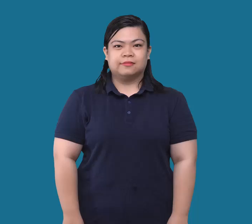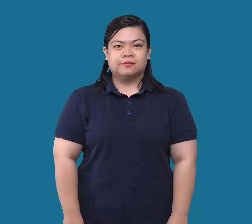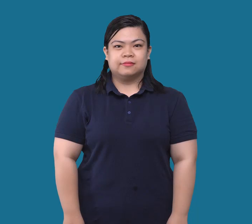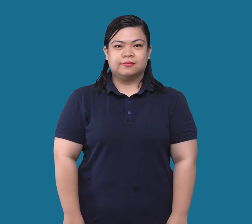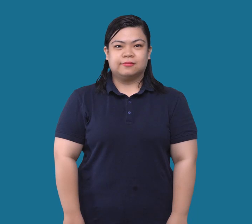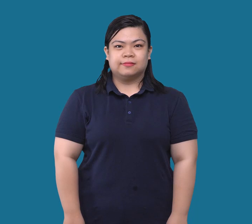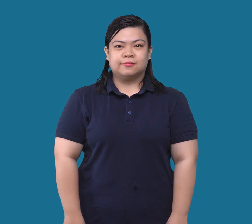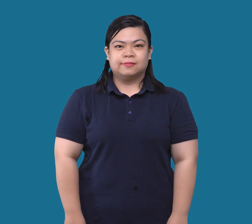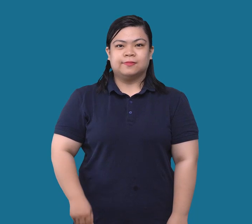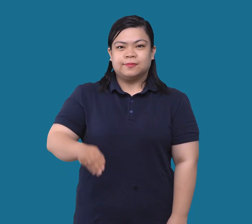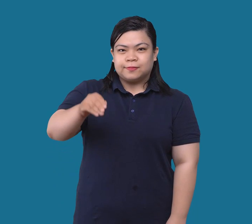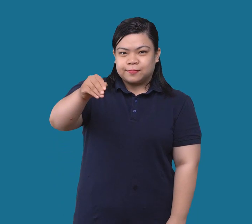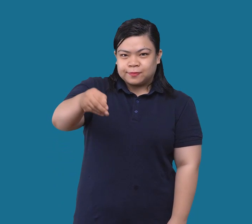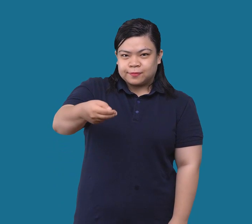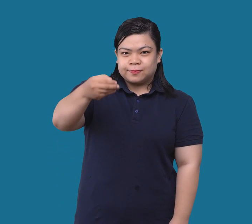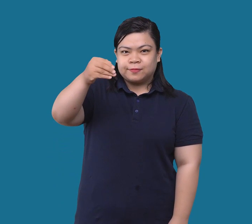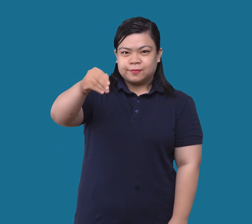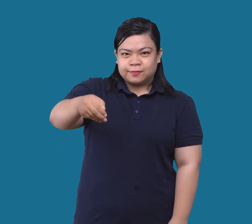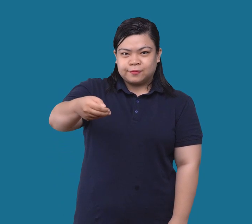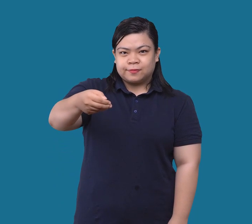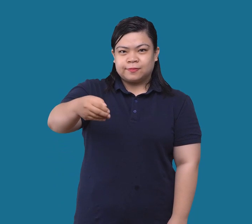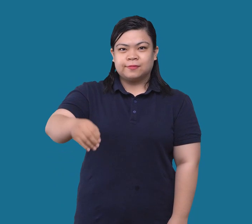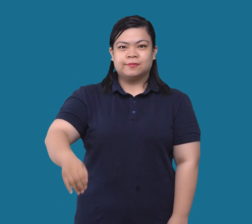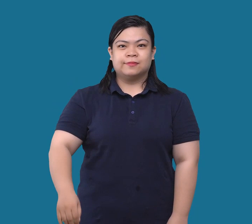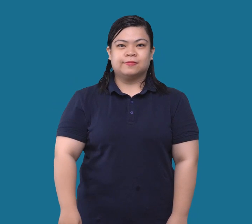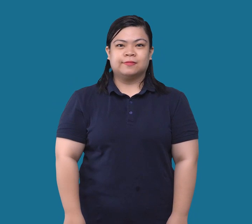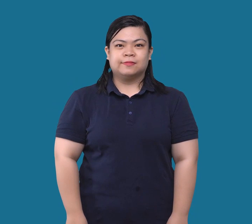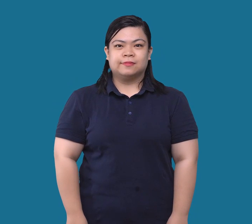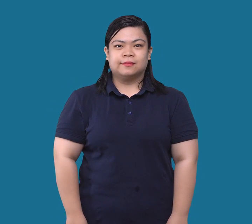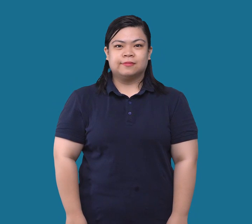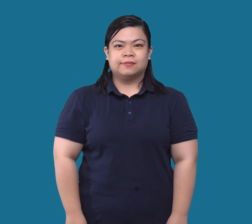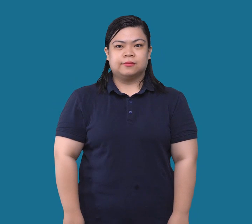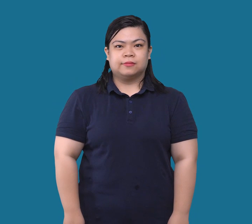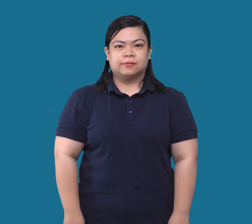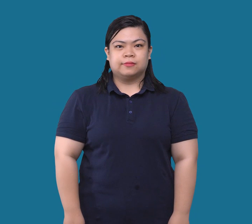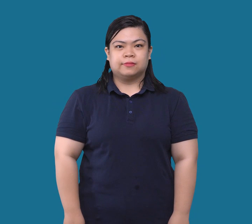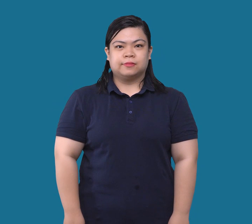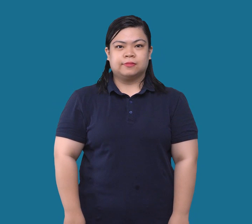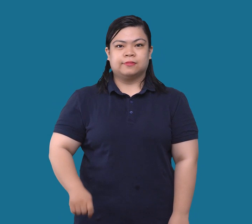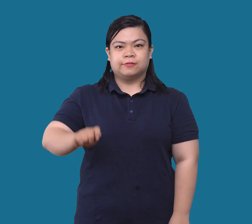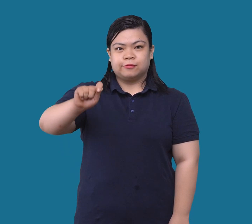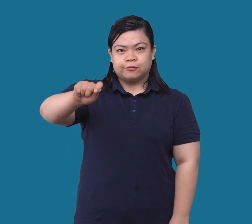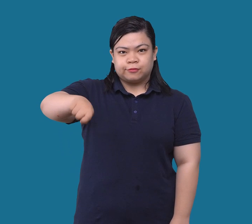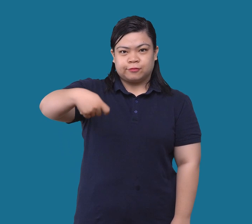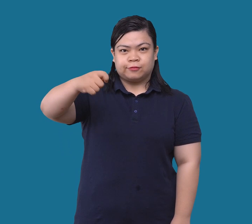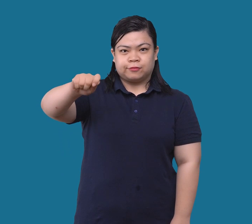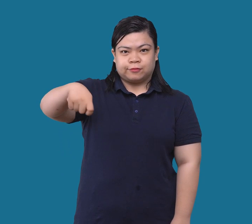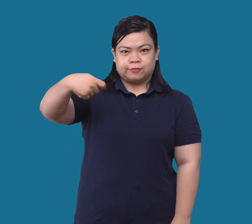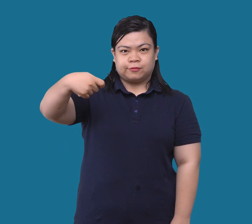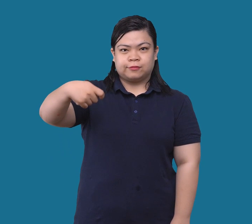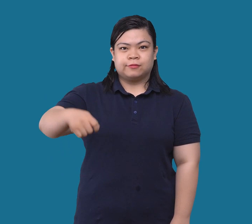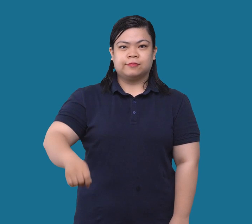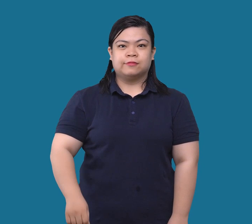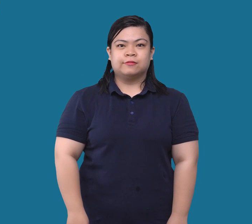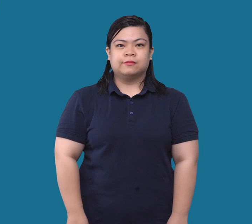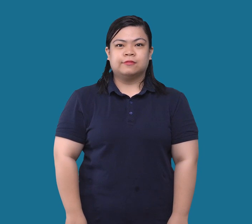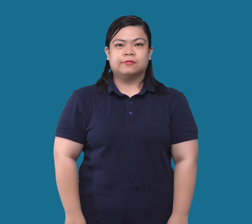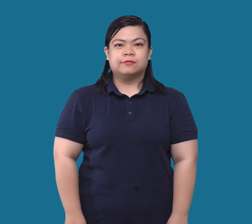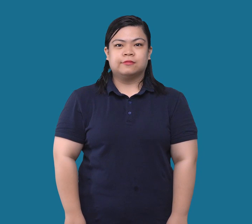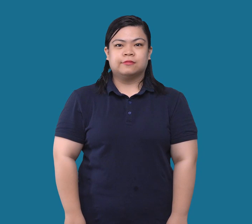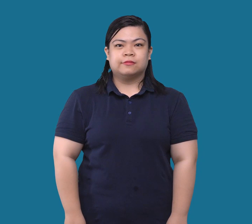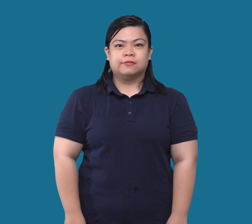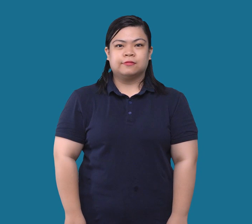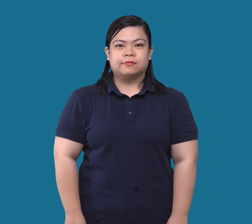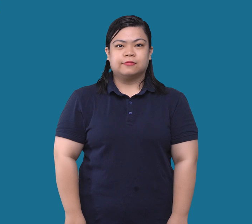thìa